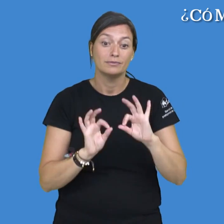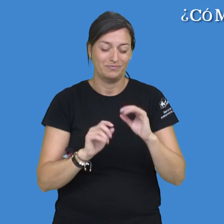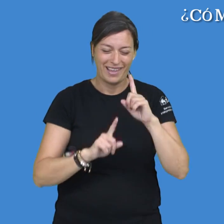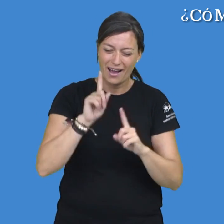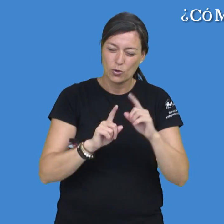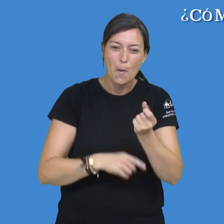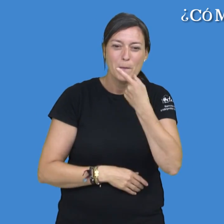alguno